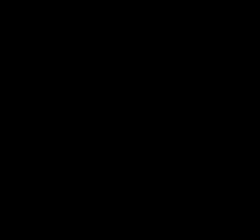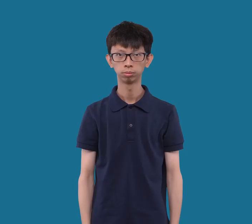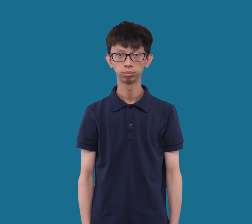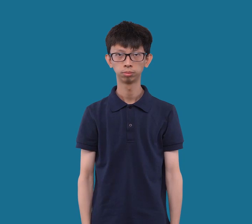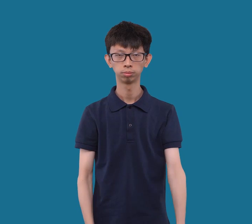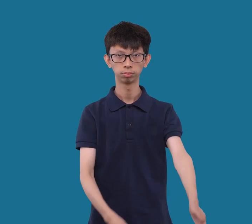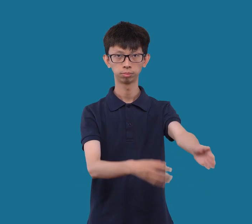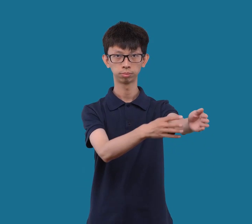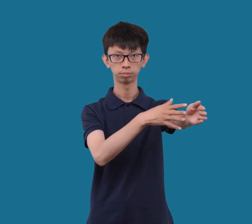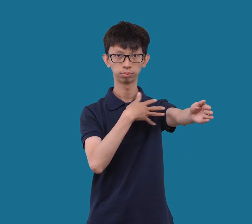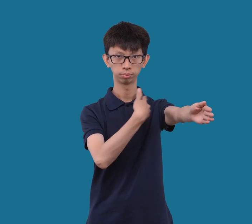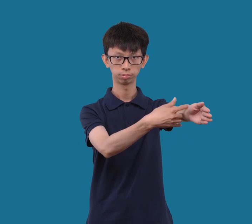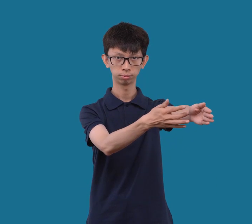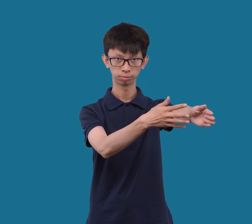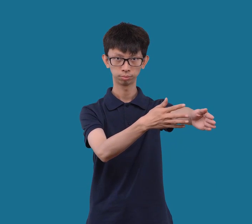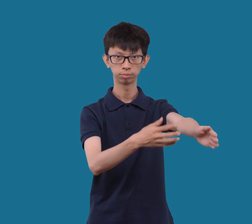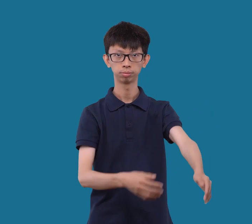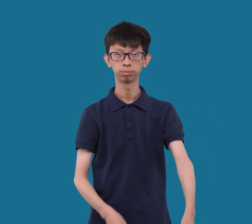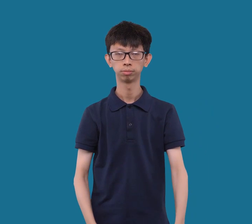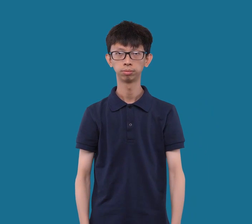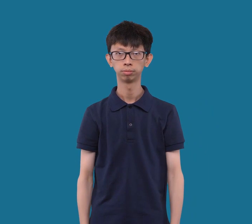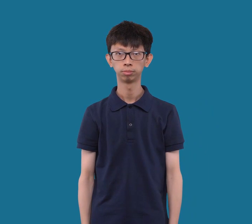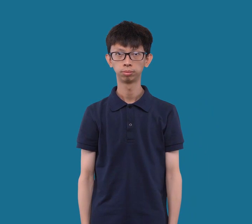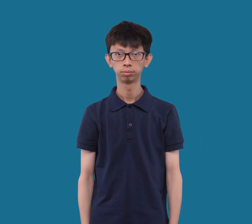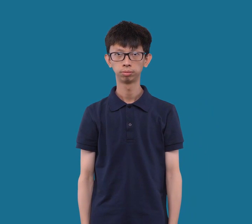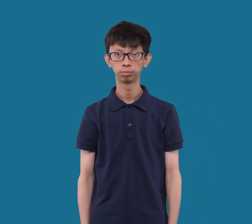đồng ruộng